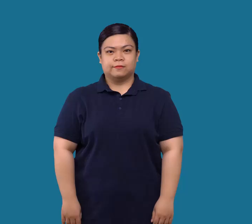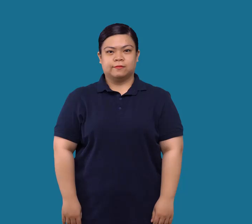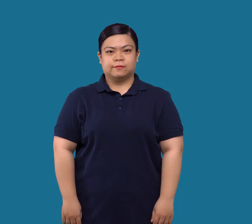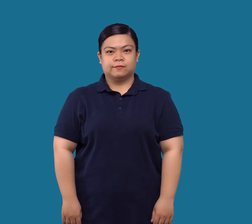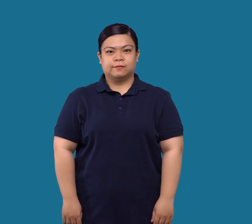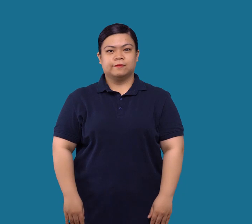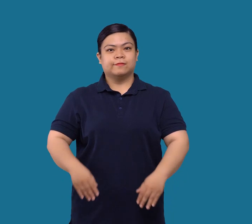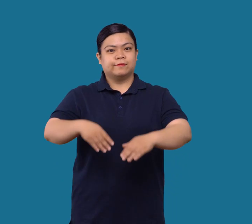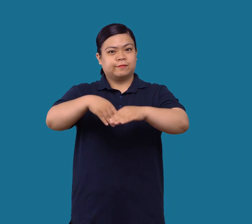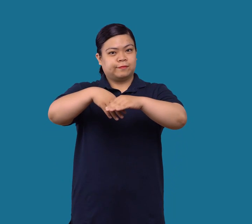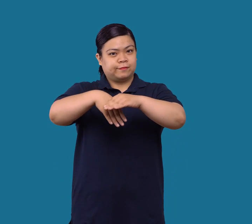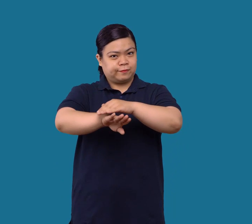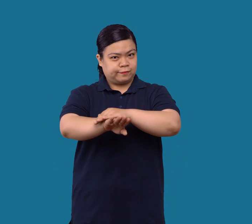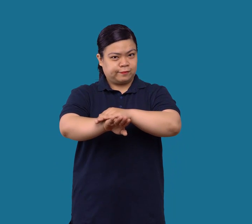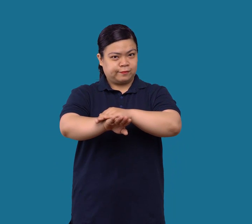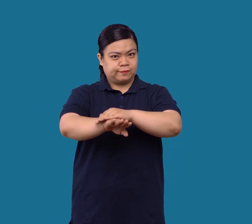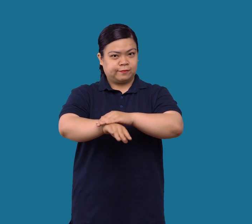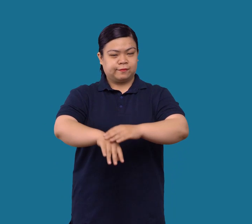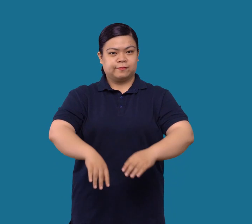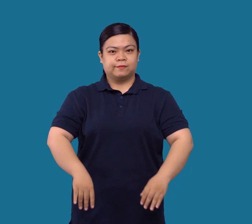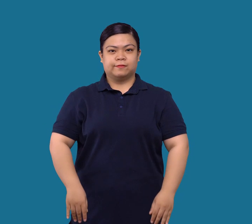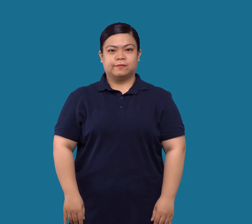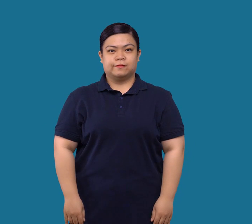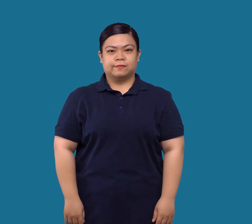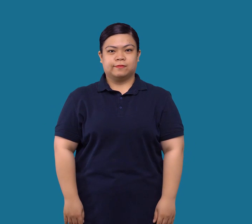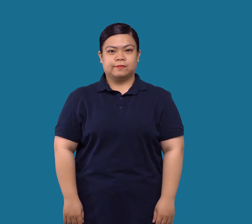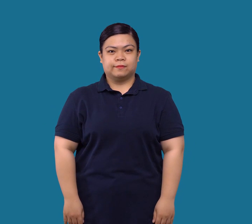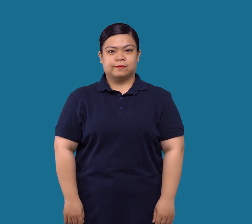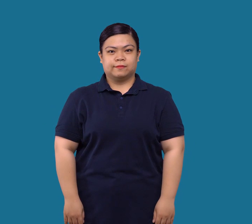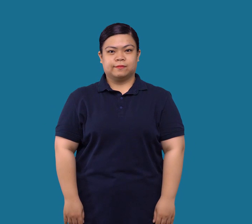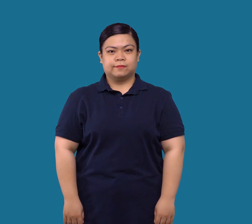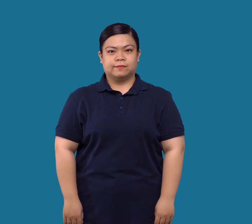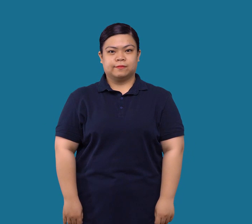ở trong